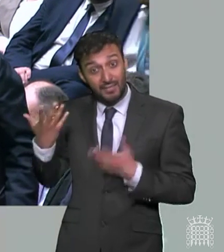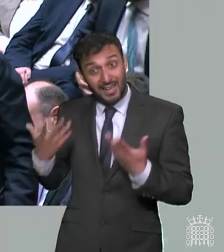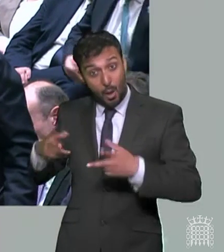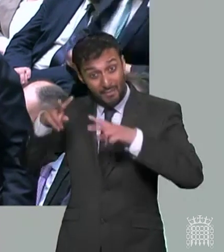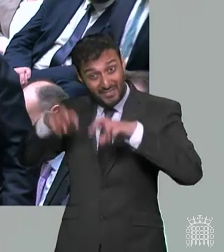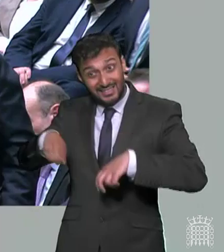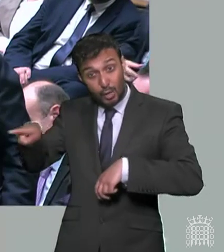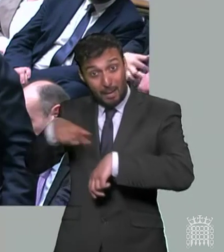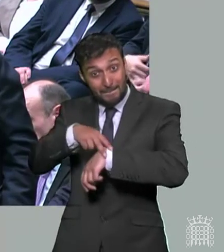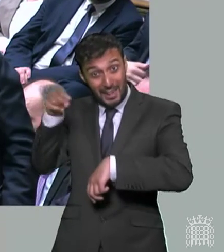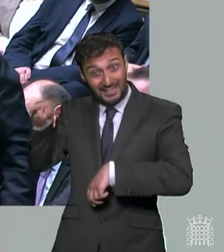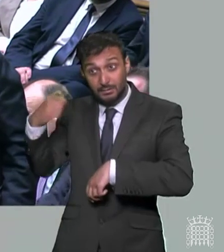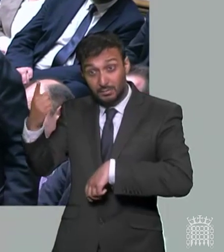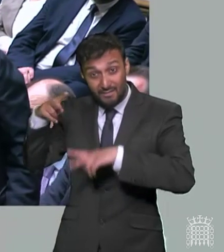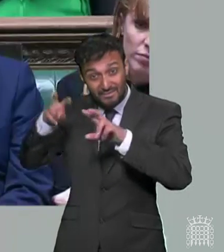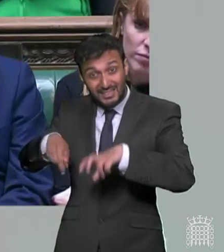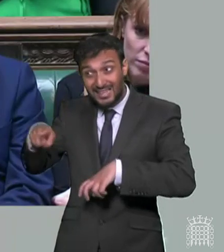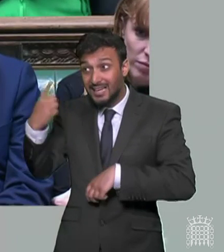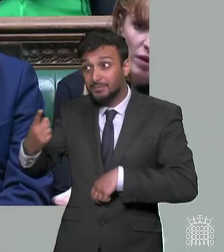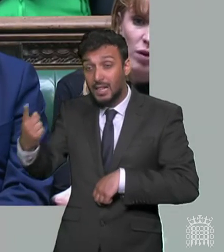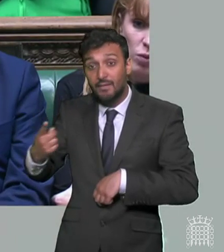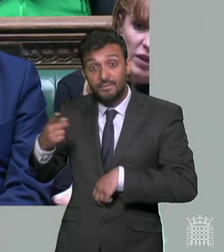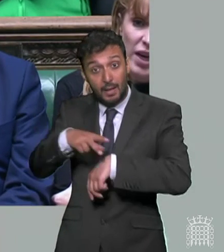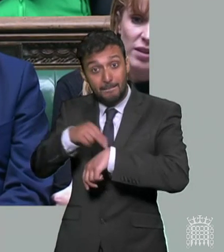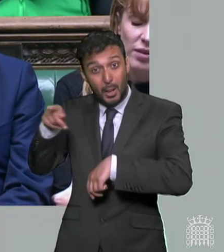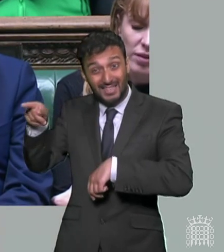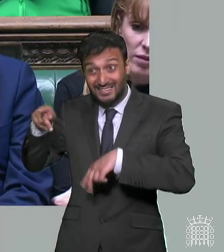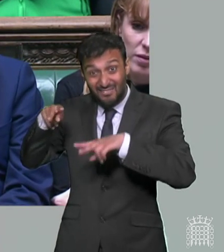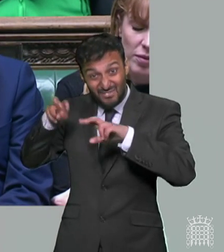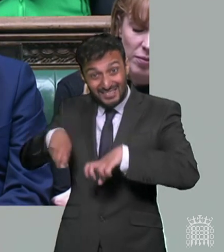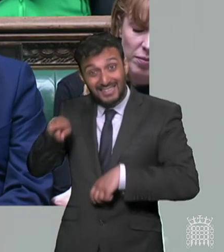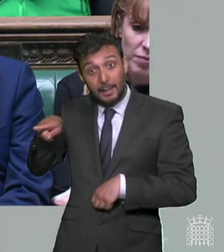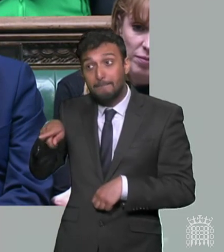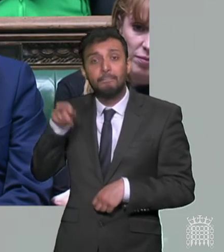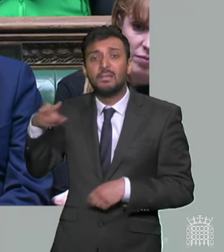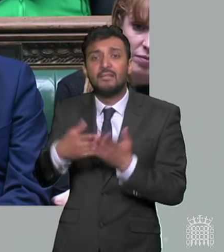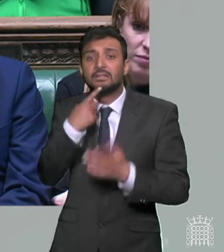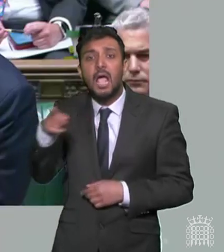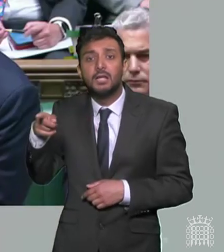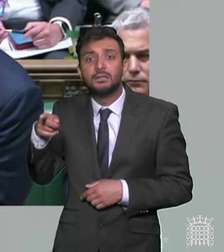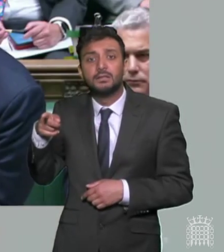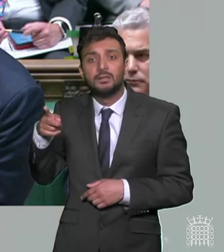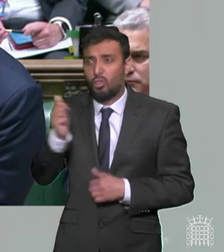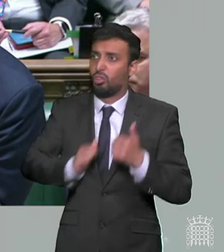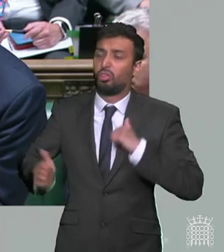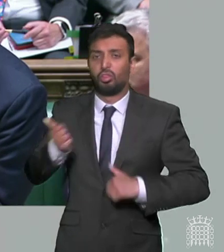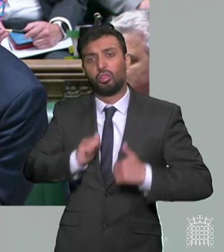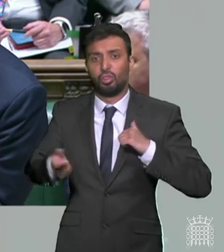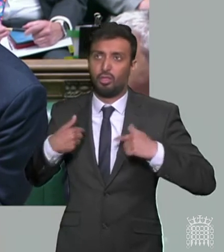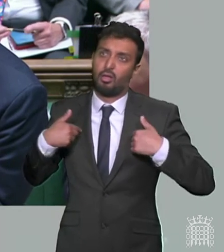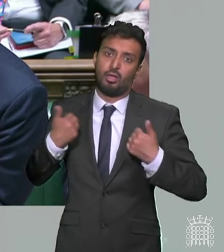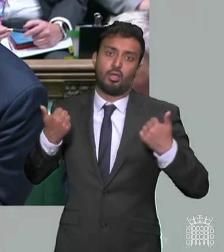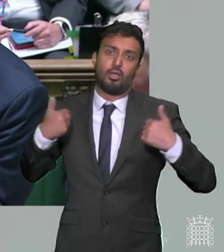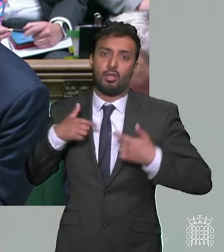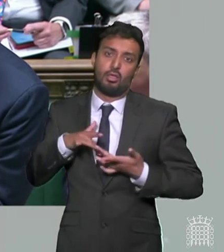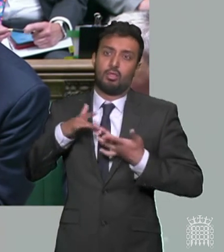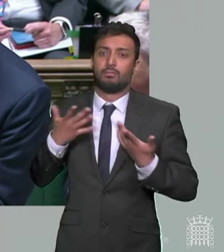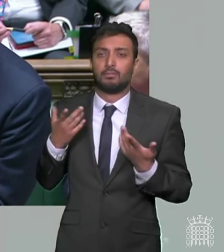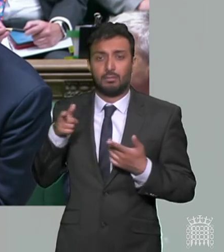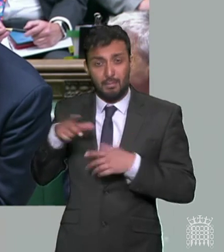I am not going to mince my words.